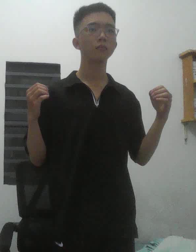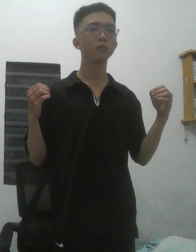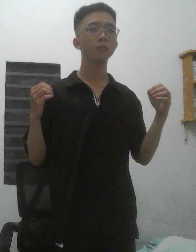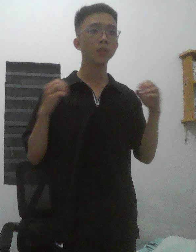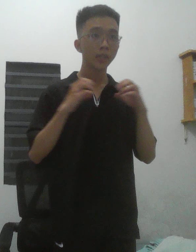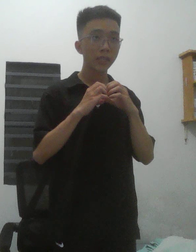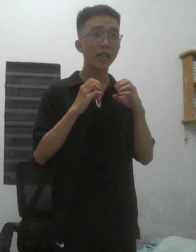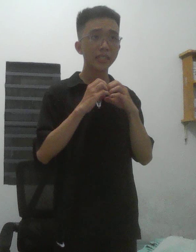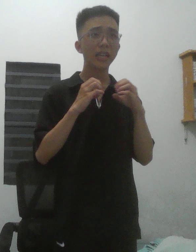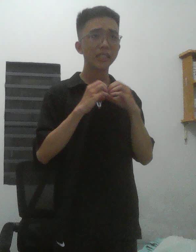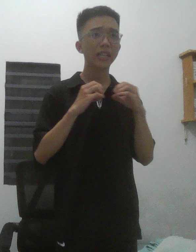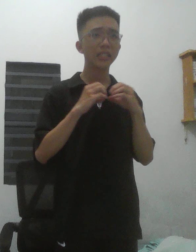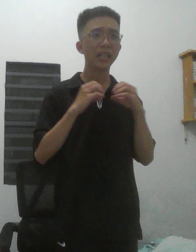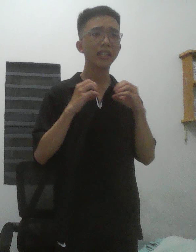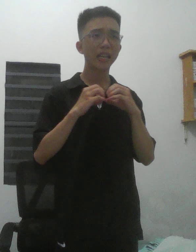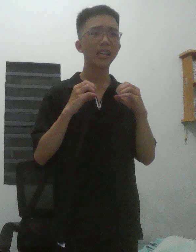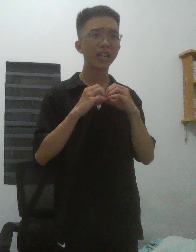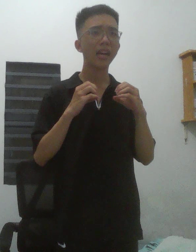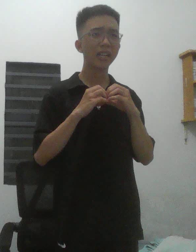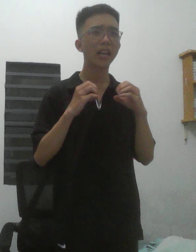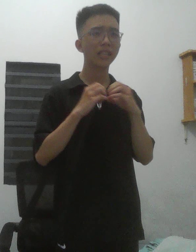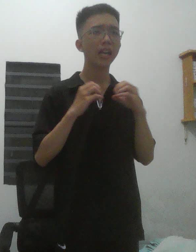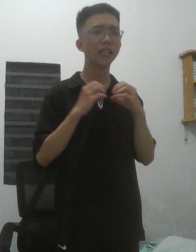cai nhau